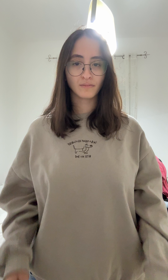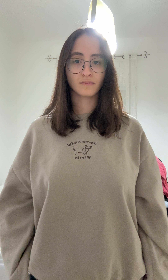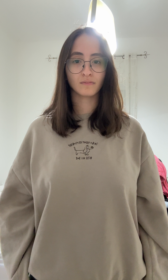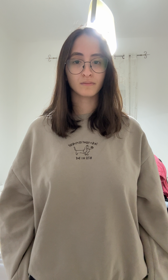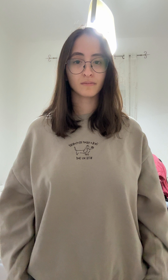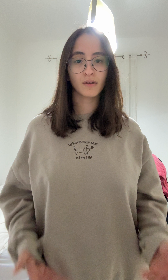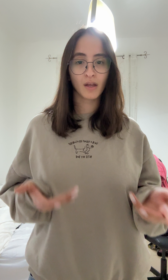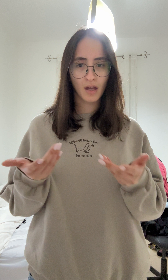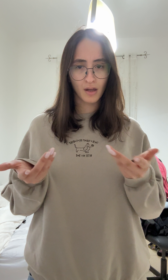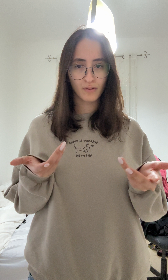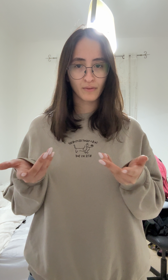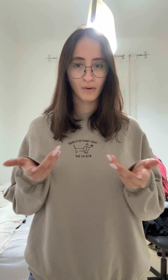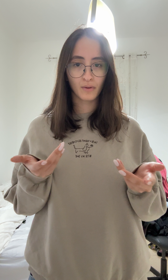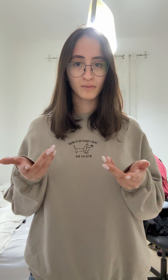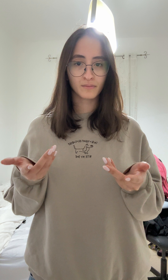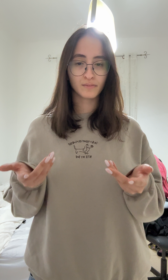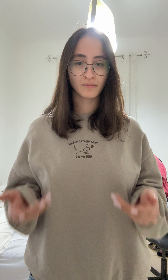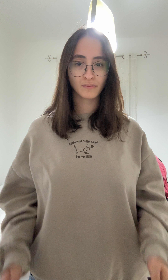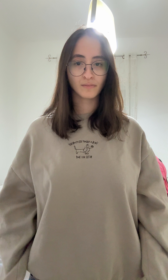איפה